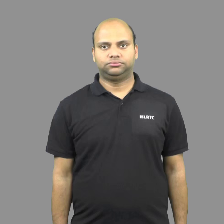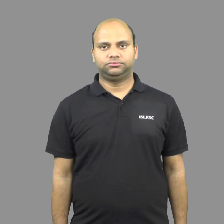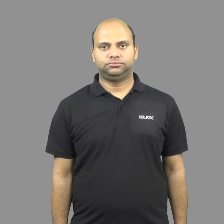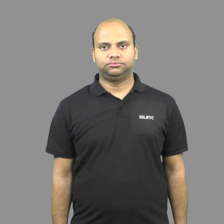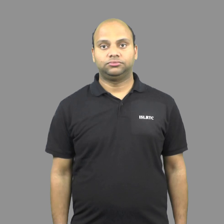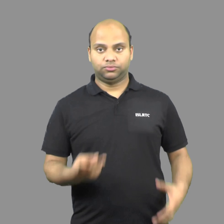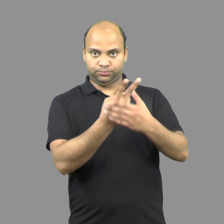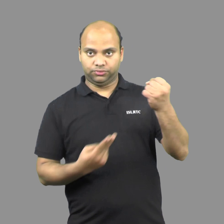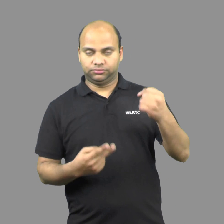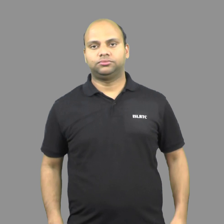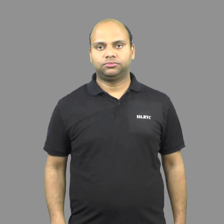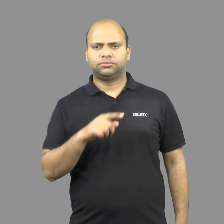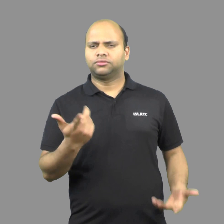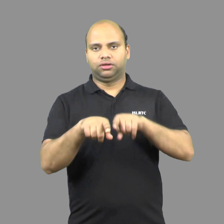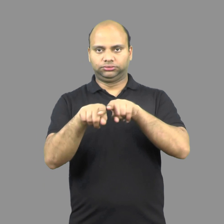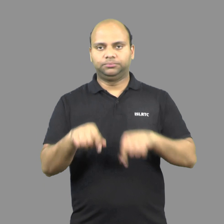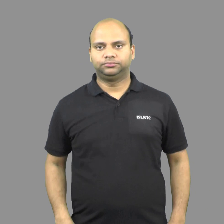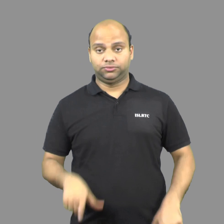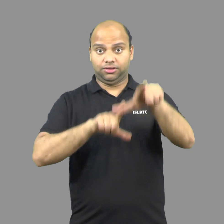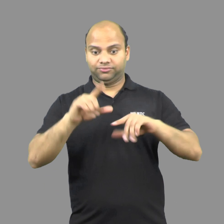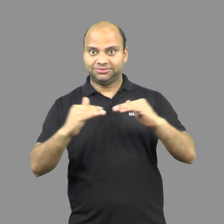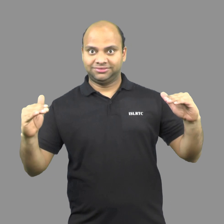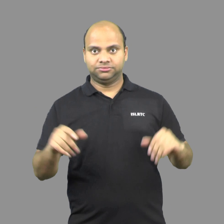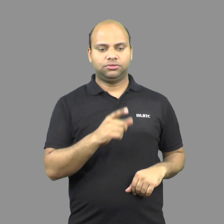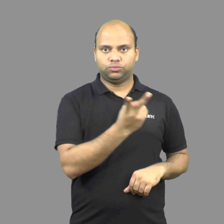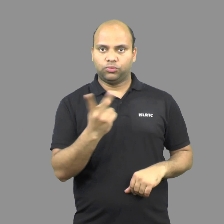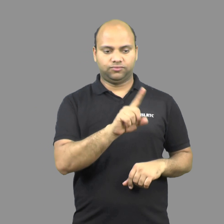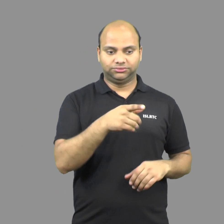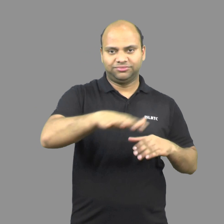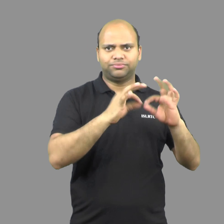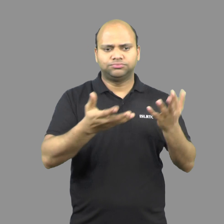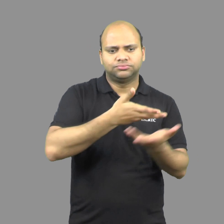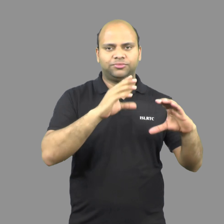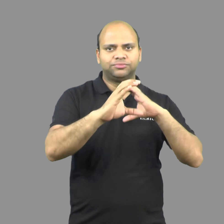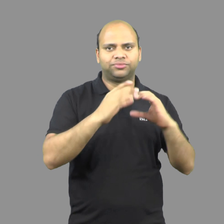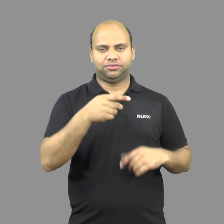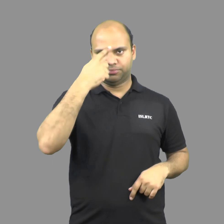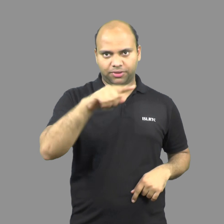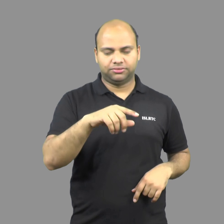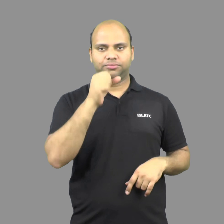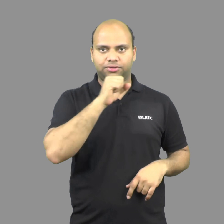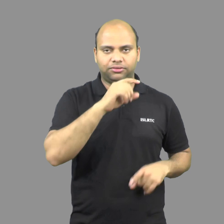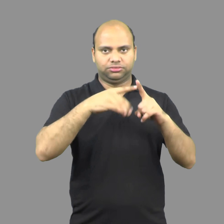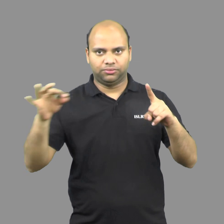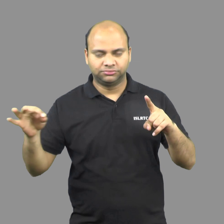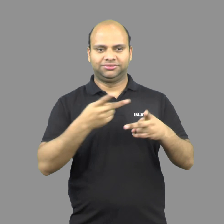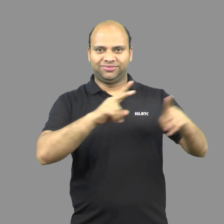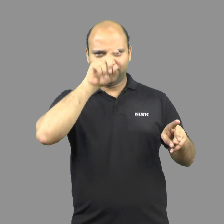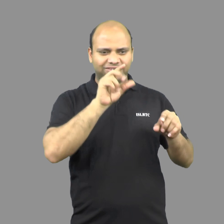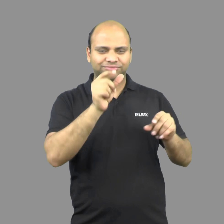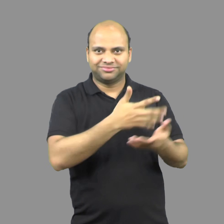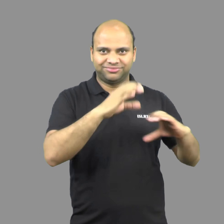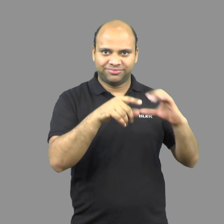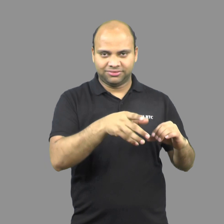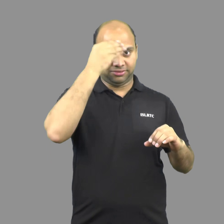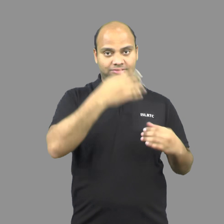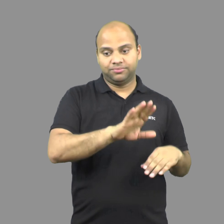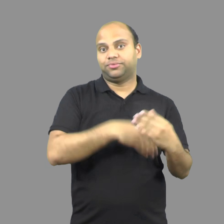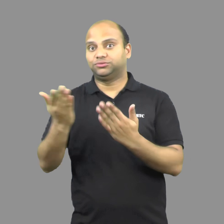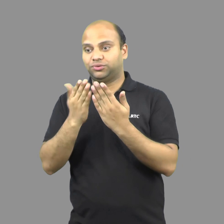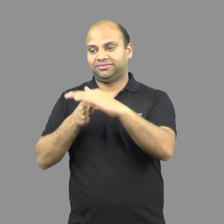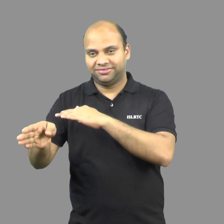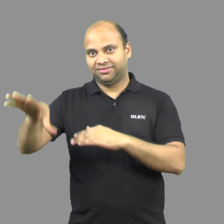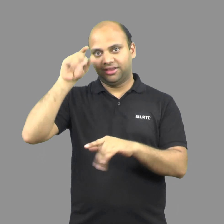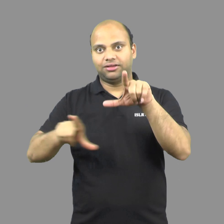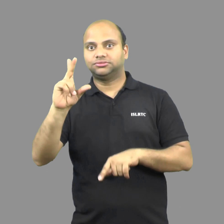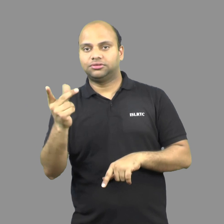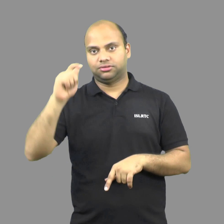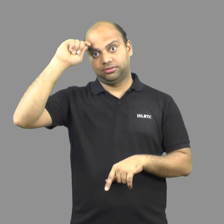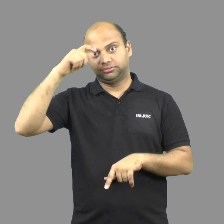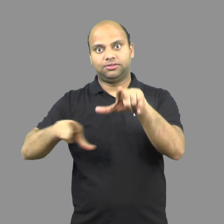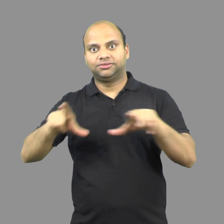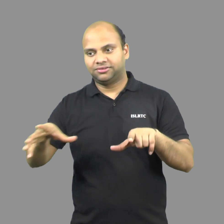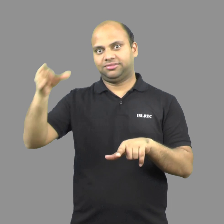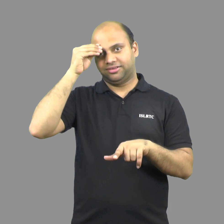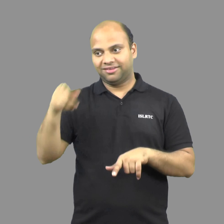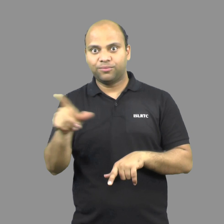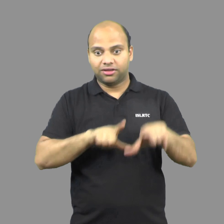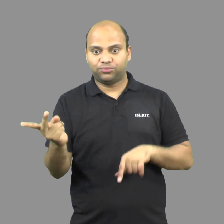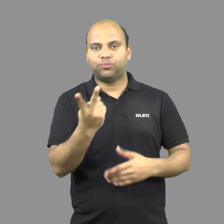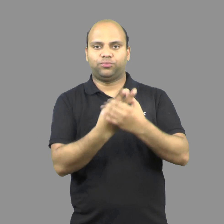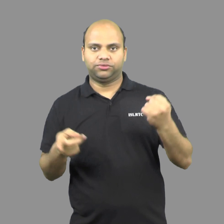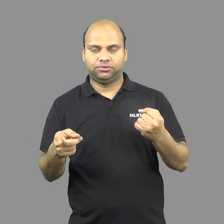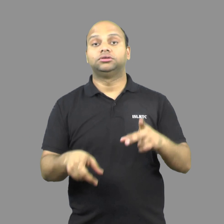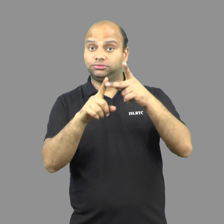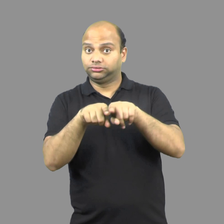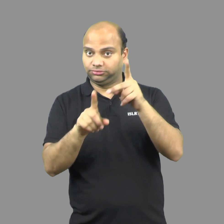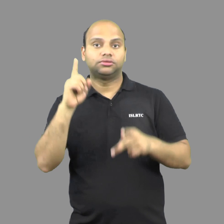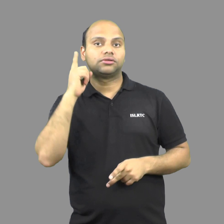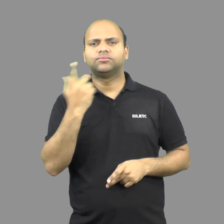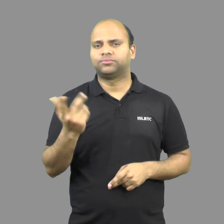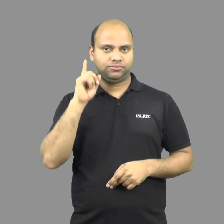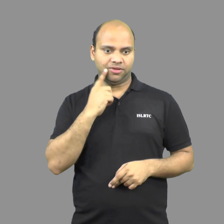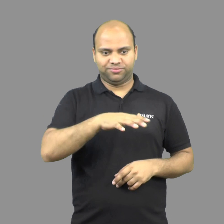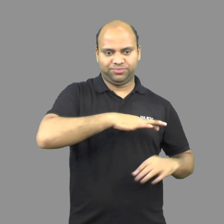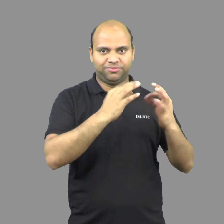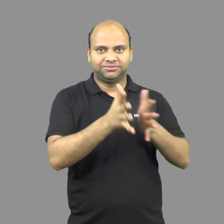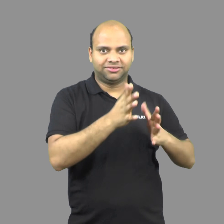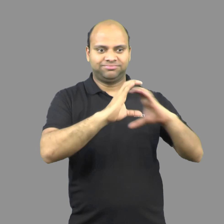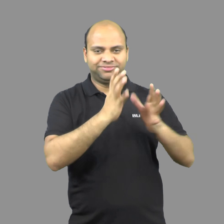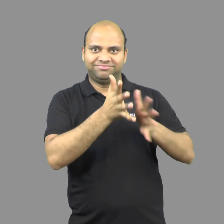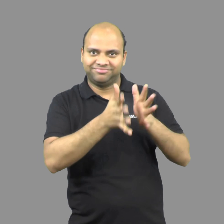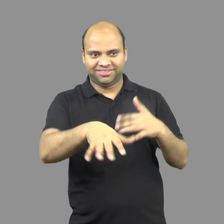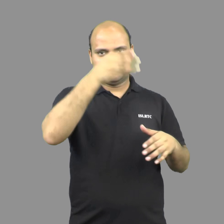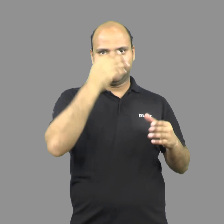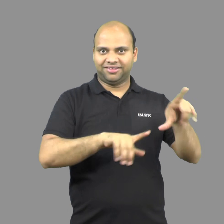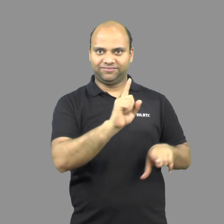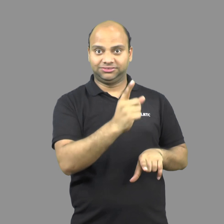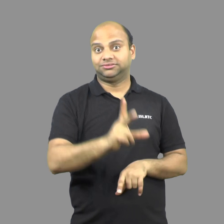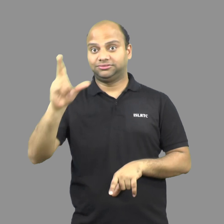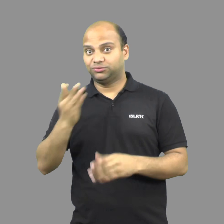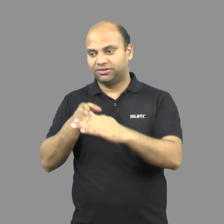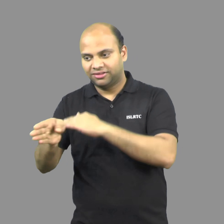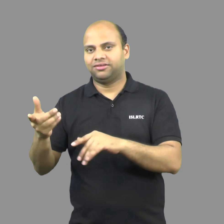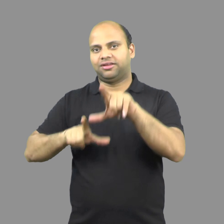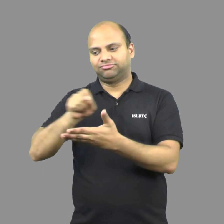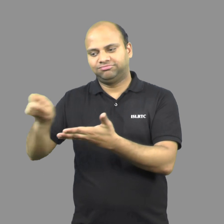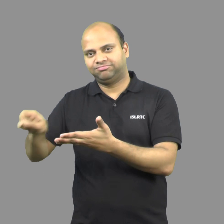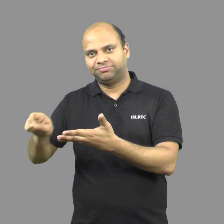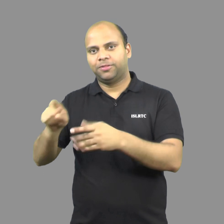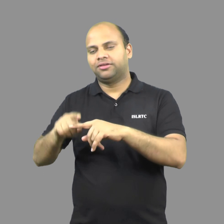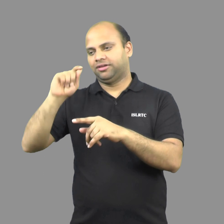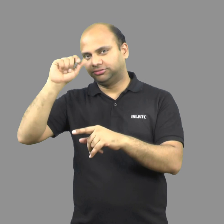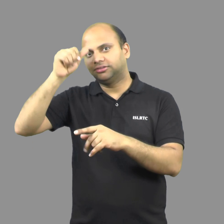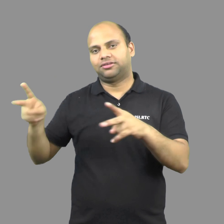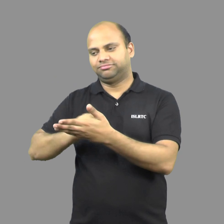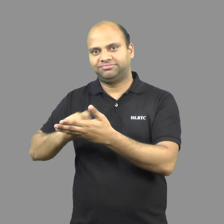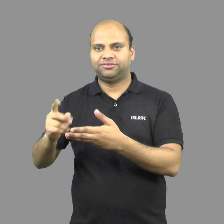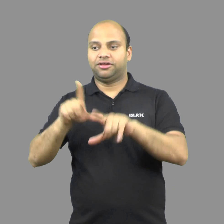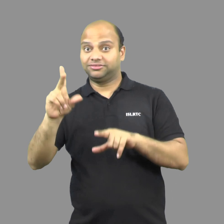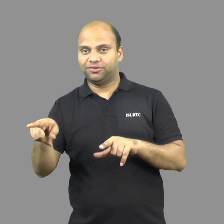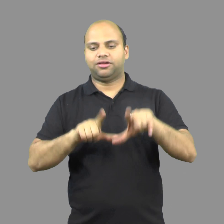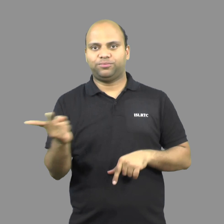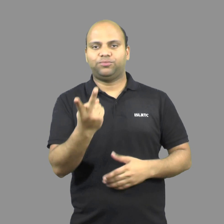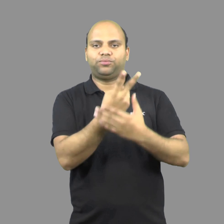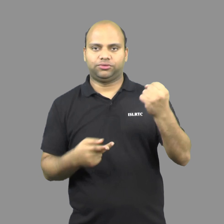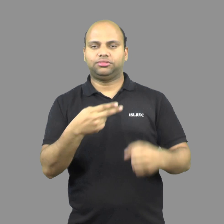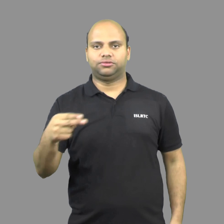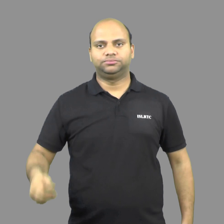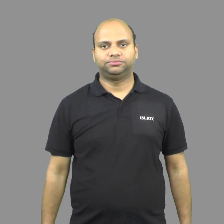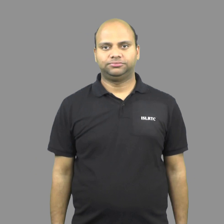Bilingualism